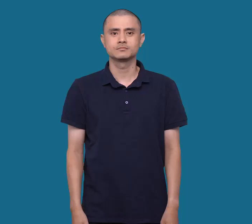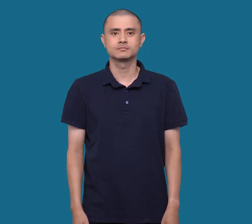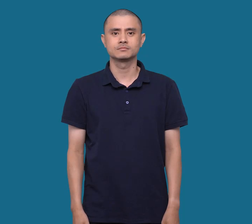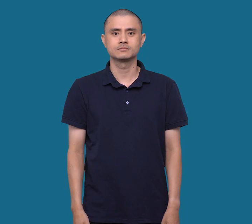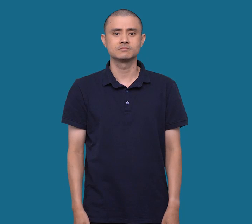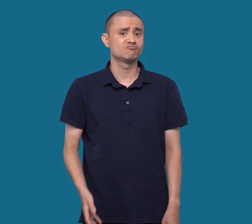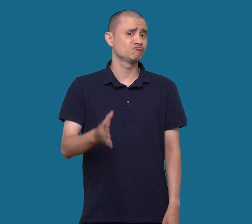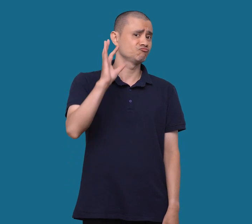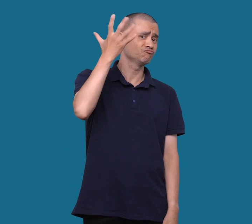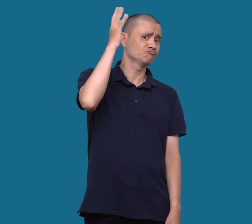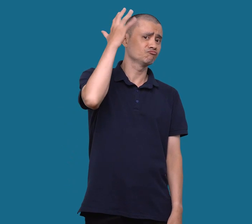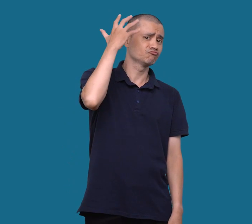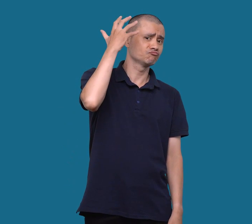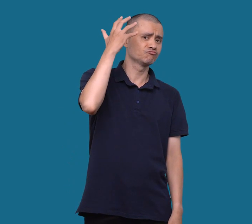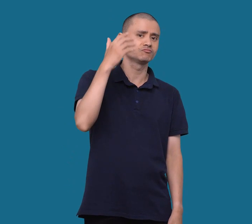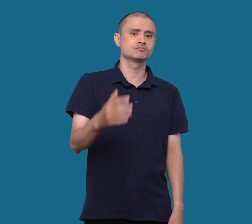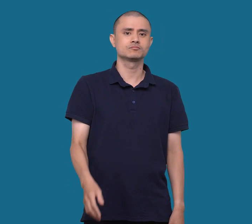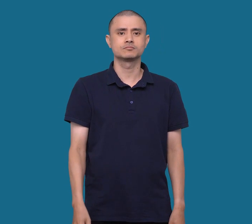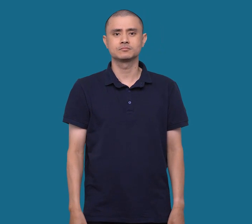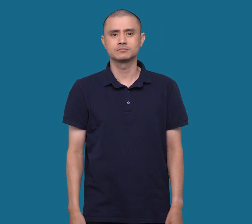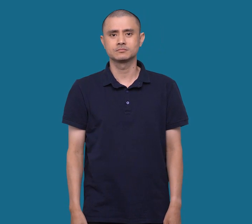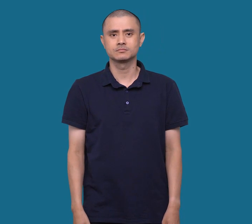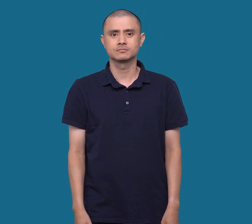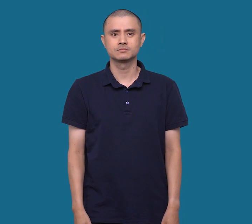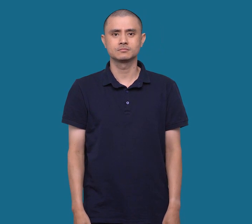từ chối